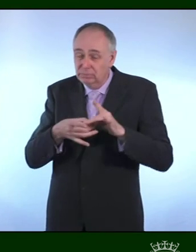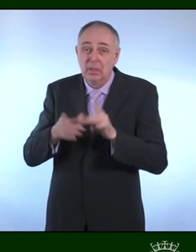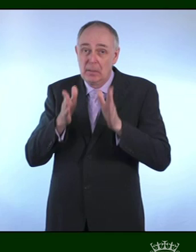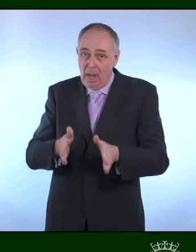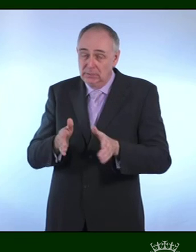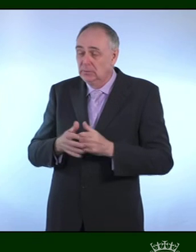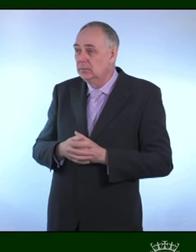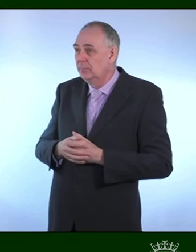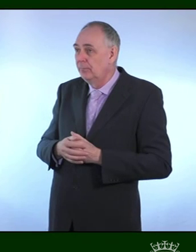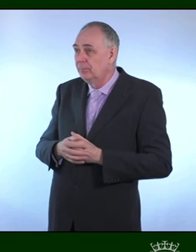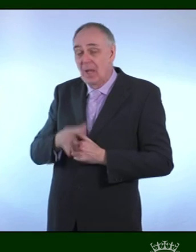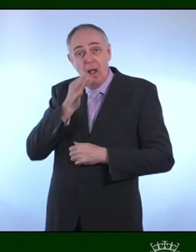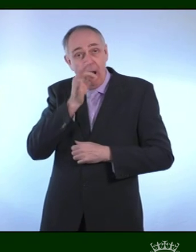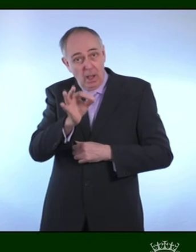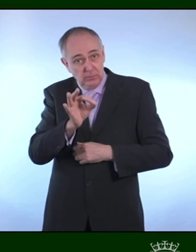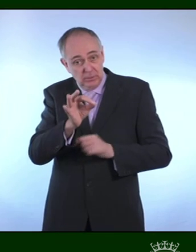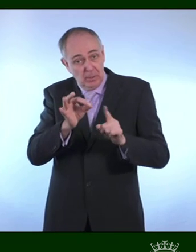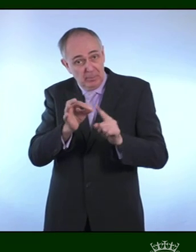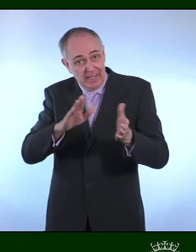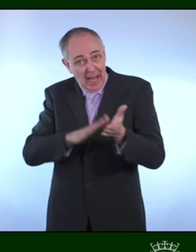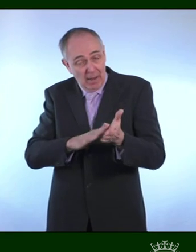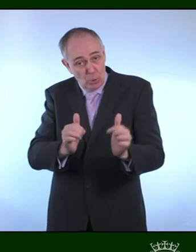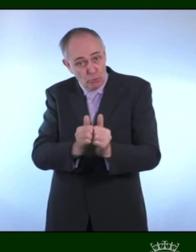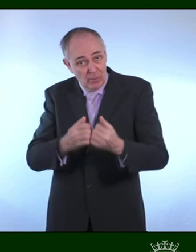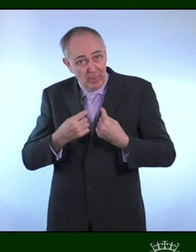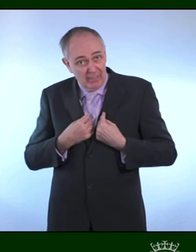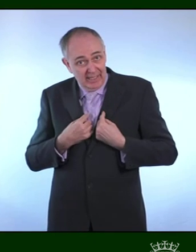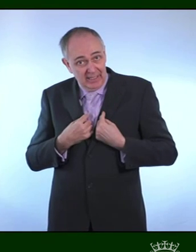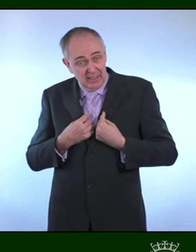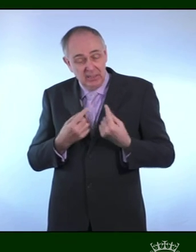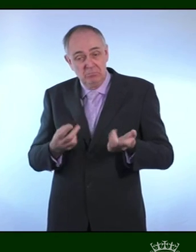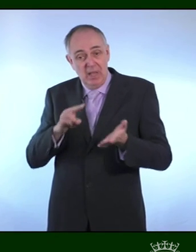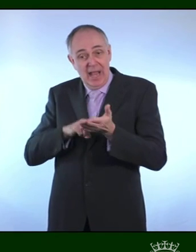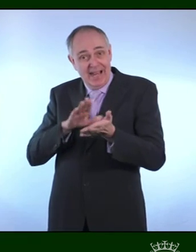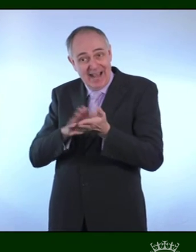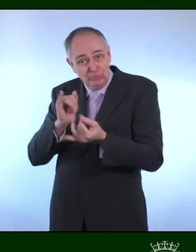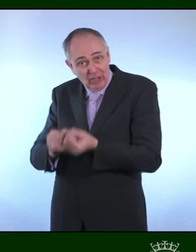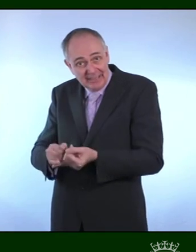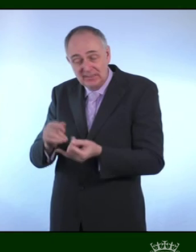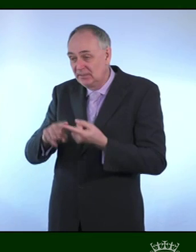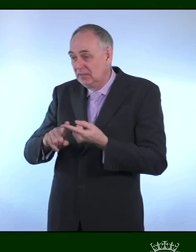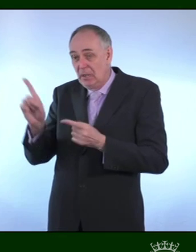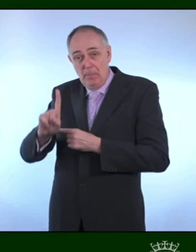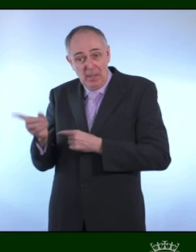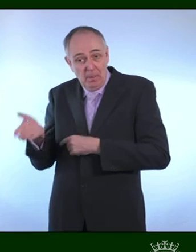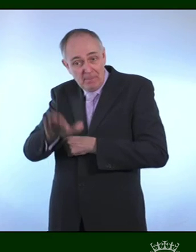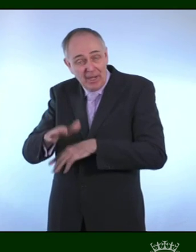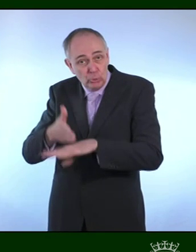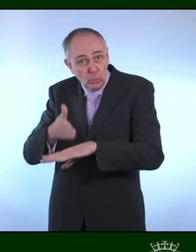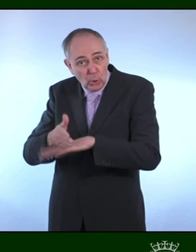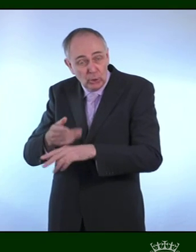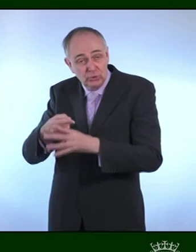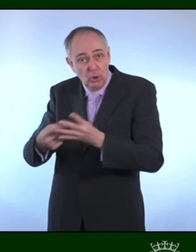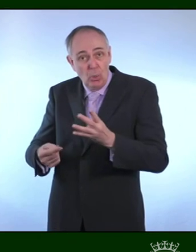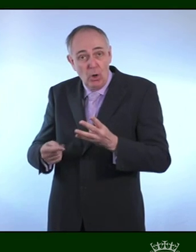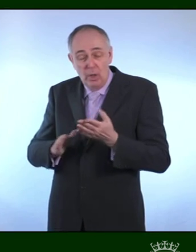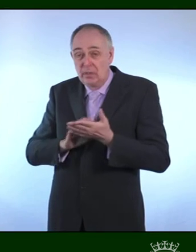Does the Prime Minister agree that we owe it to everyone in our NHS and those willing to return for non-essential workers to stay at home?